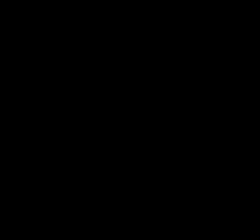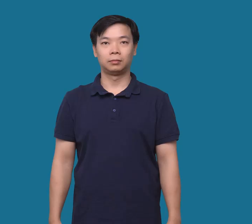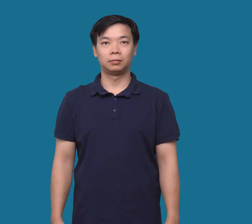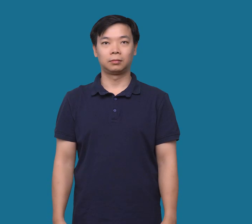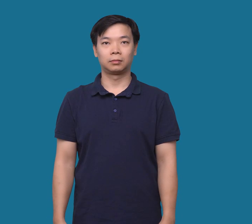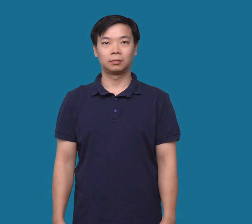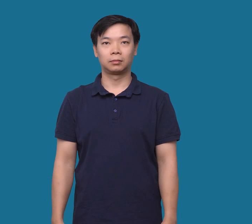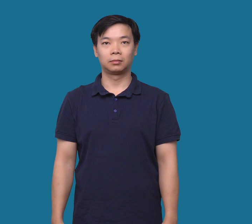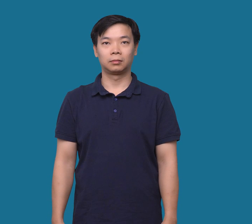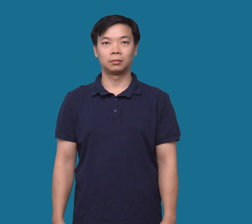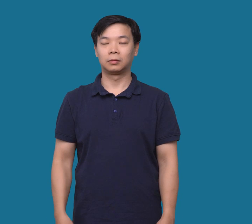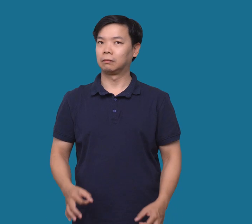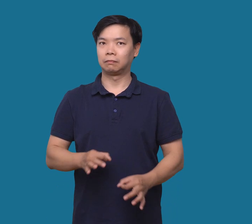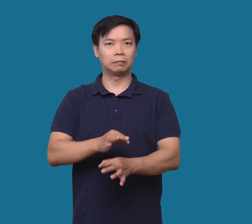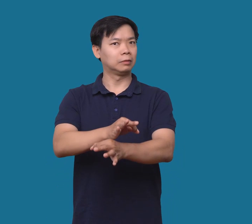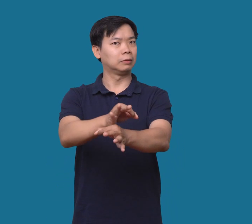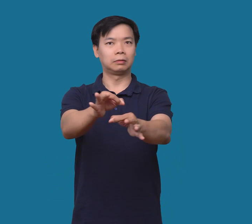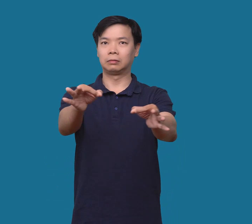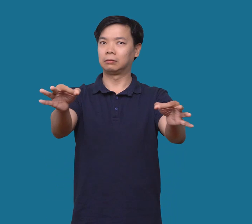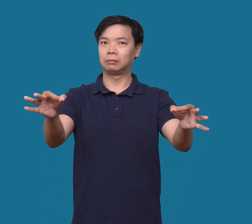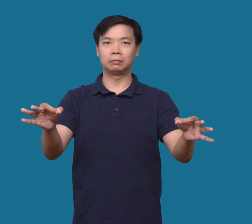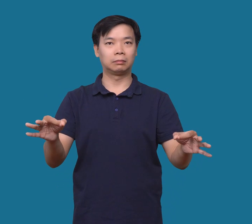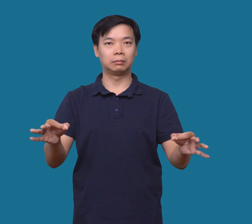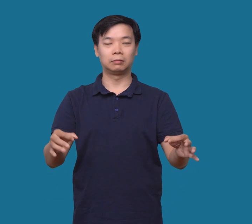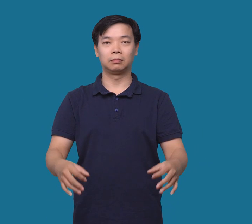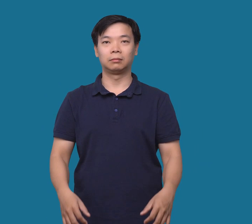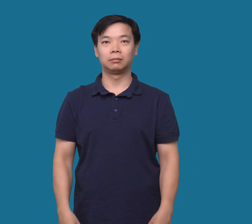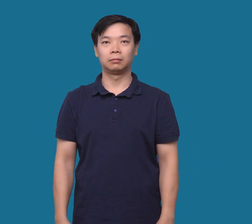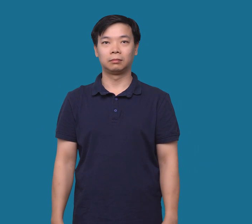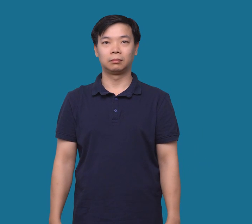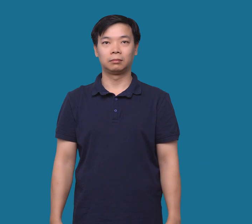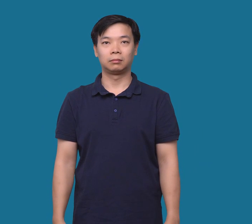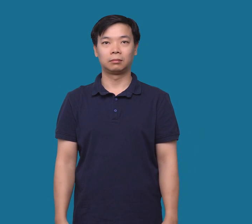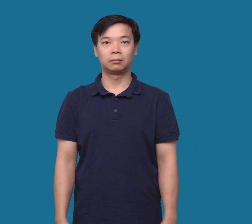vắng